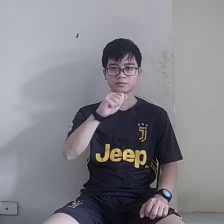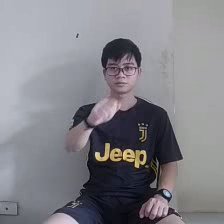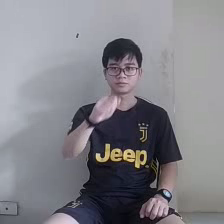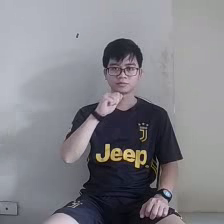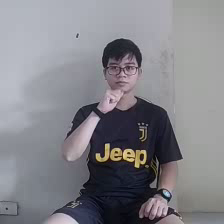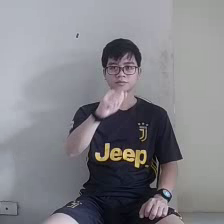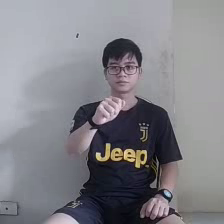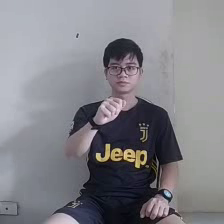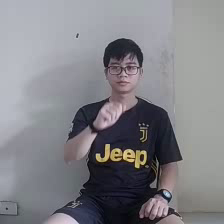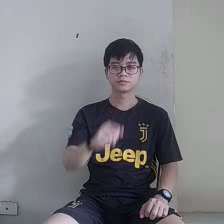Phỏng vấn